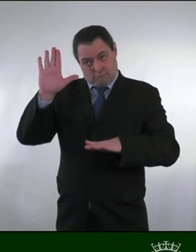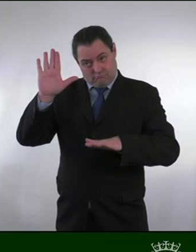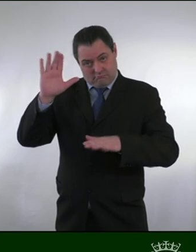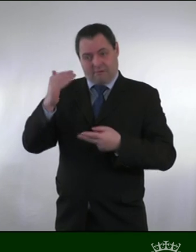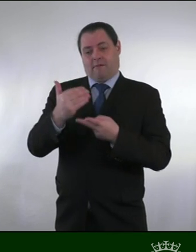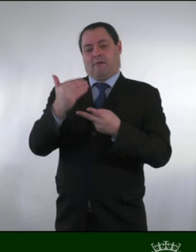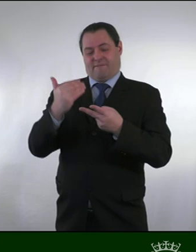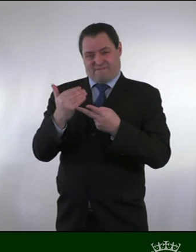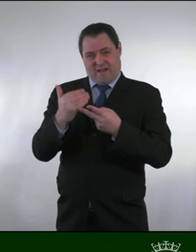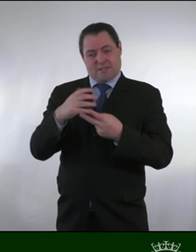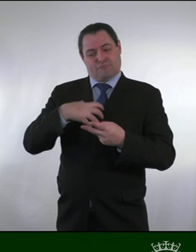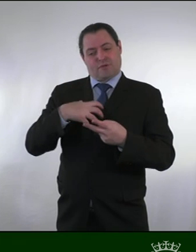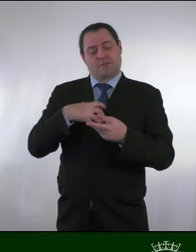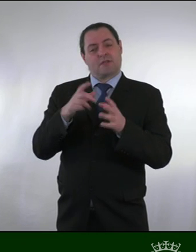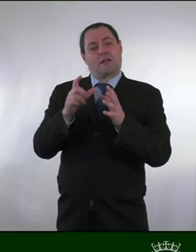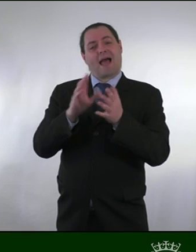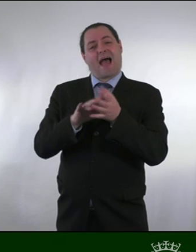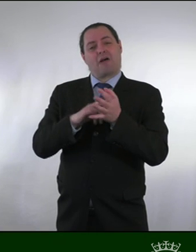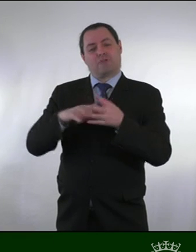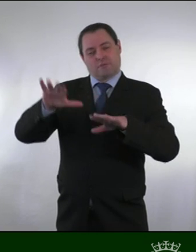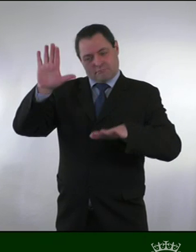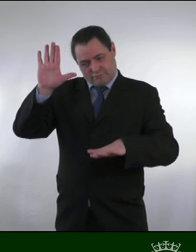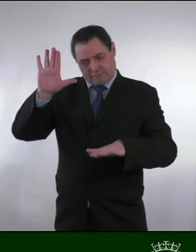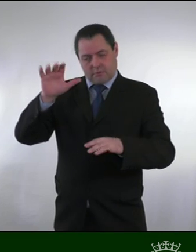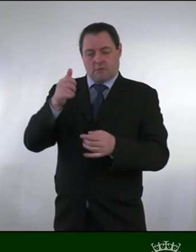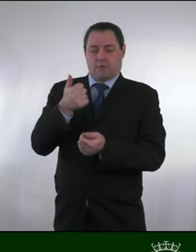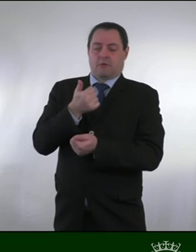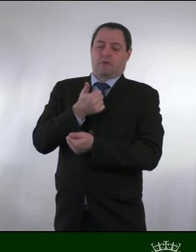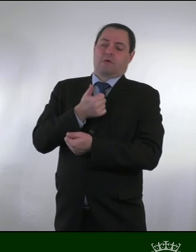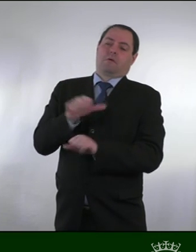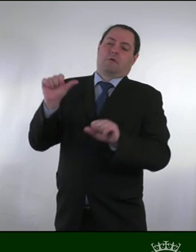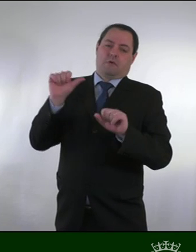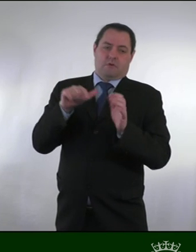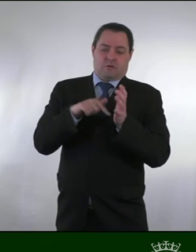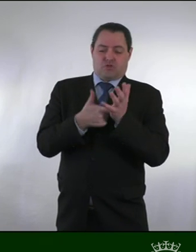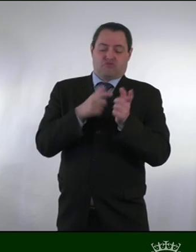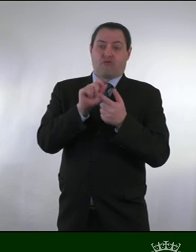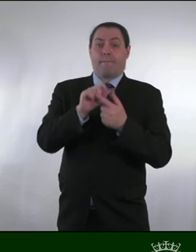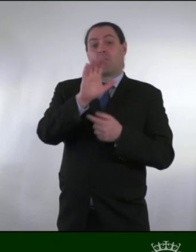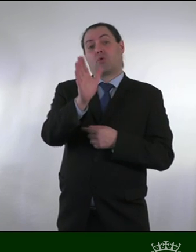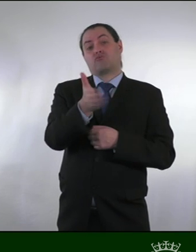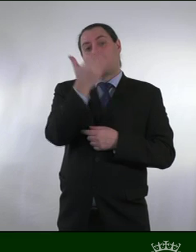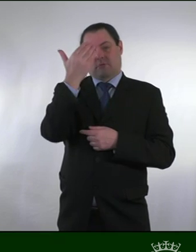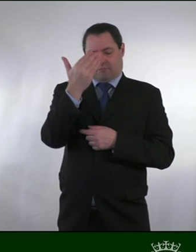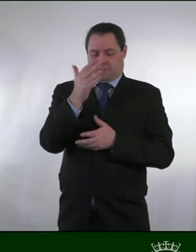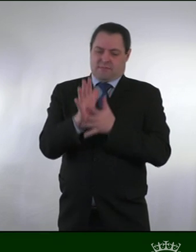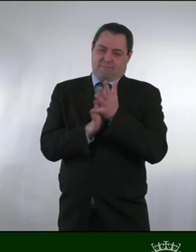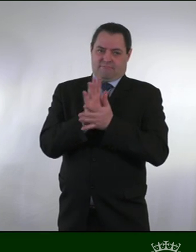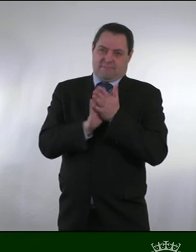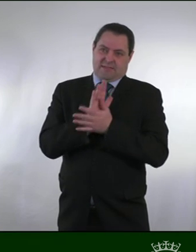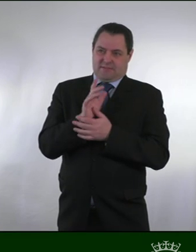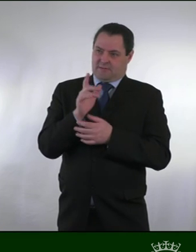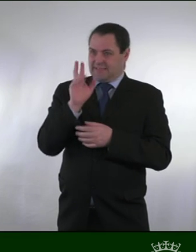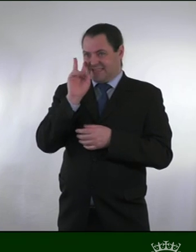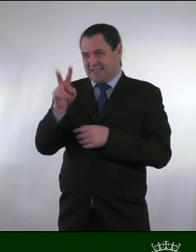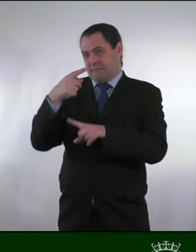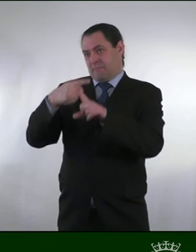The democratic removal of Donald Trump gives us all hope that better days are ahead of us—that days will be a little bit brighter.